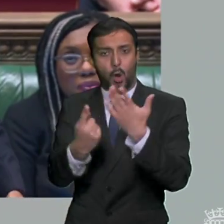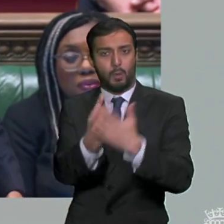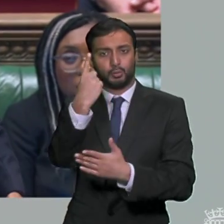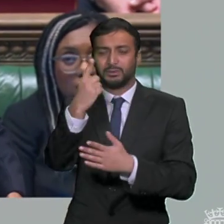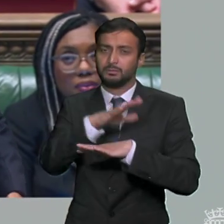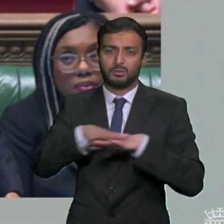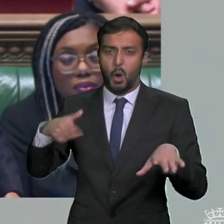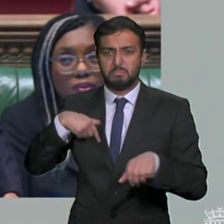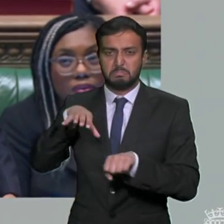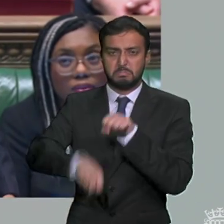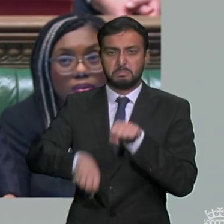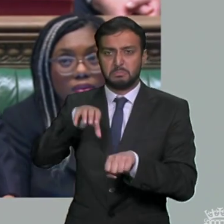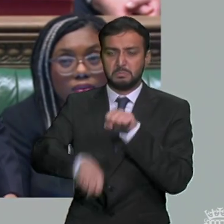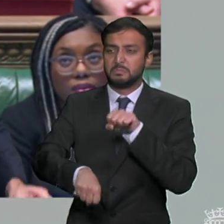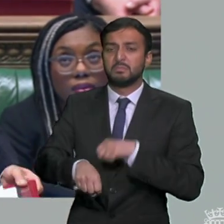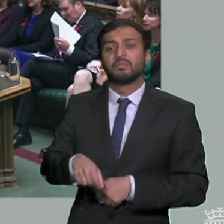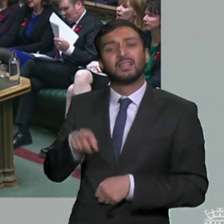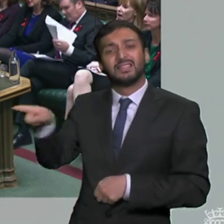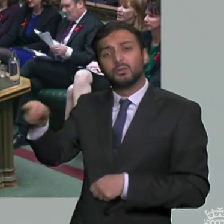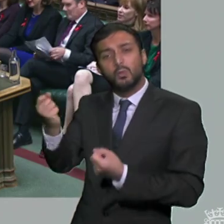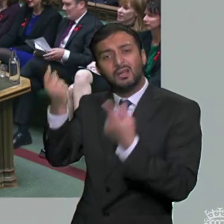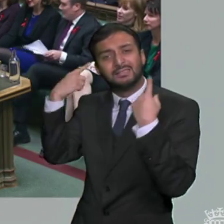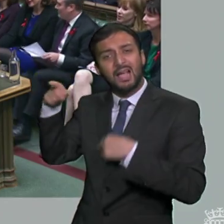He does not understand that, and that is why he is not fit to lead.